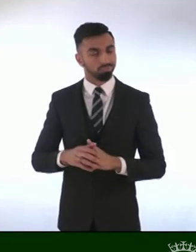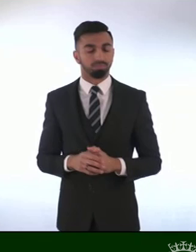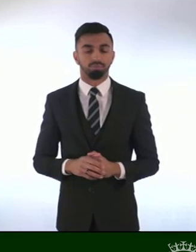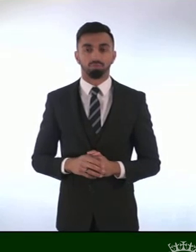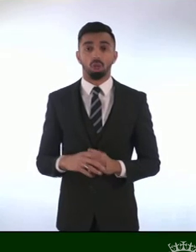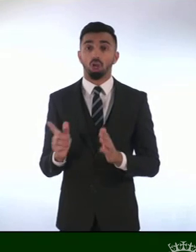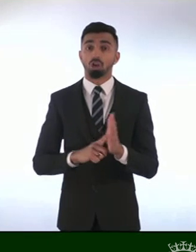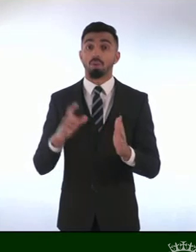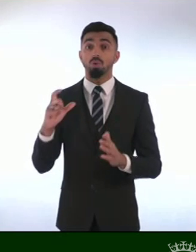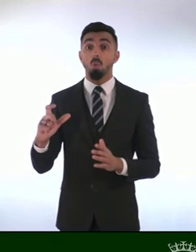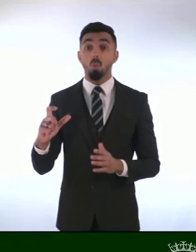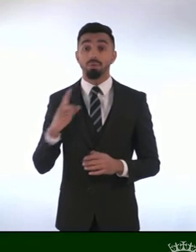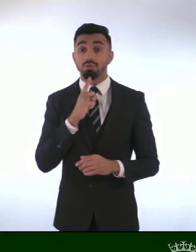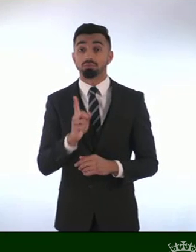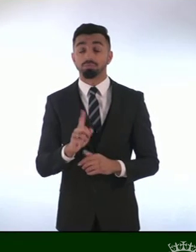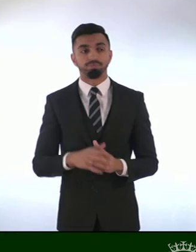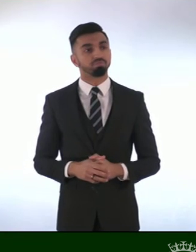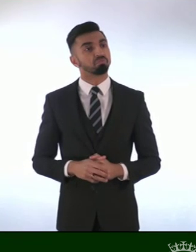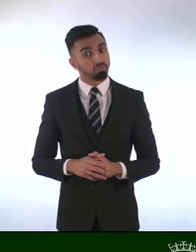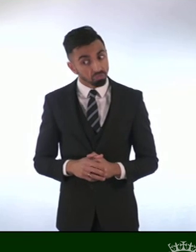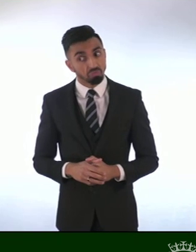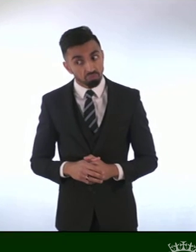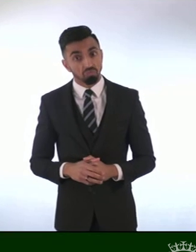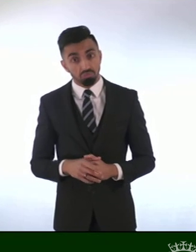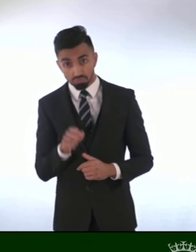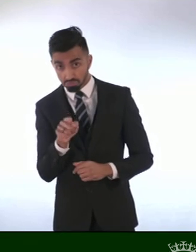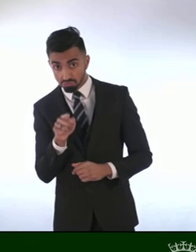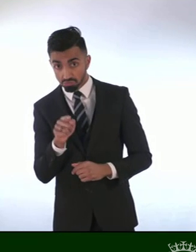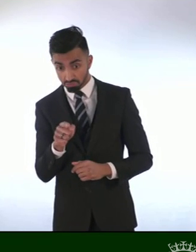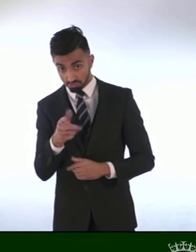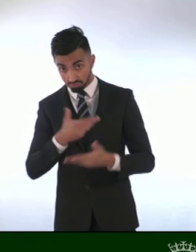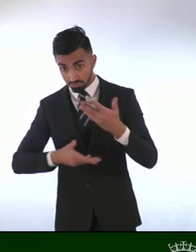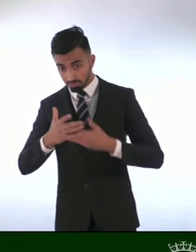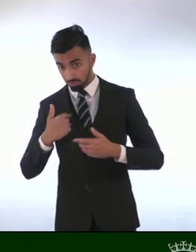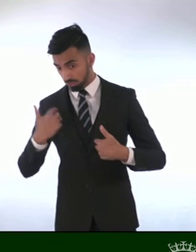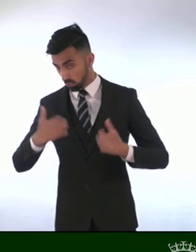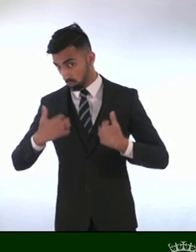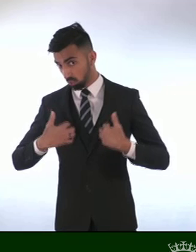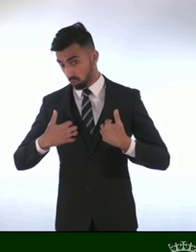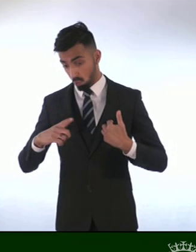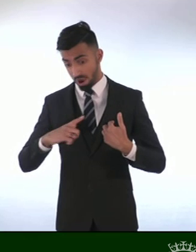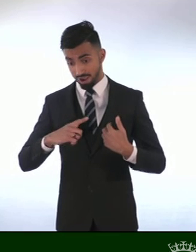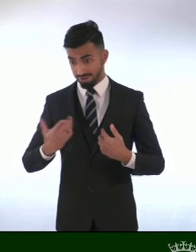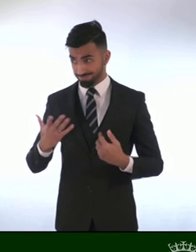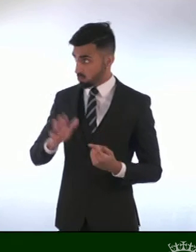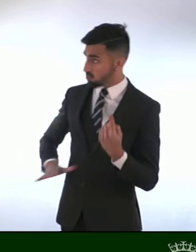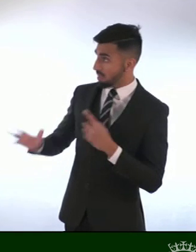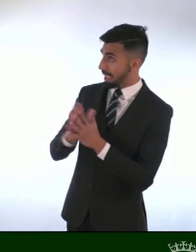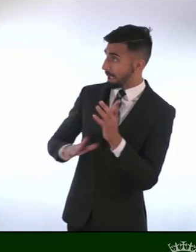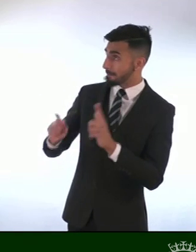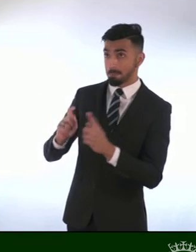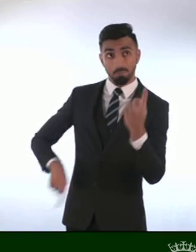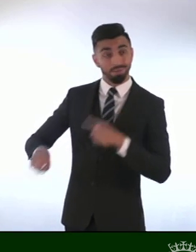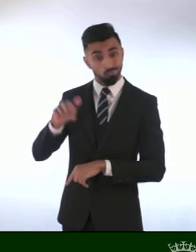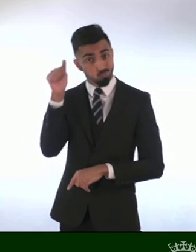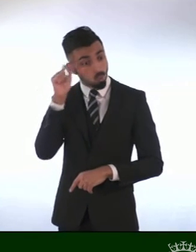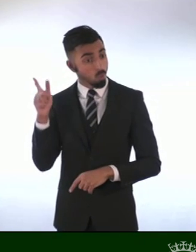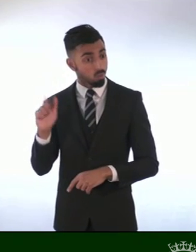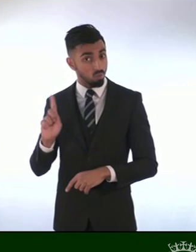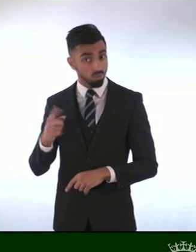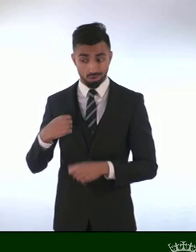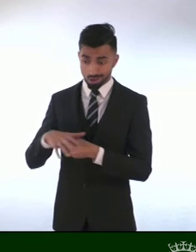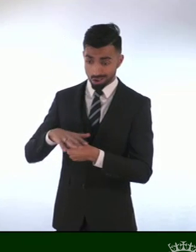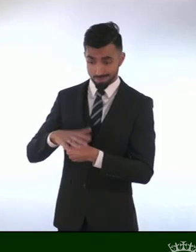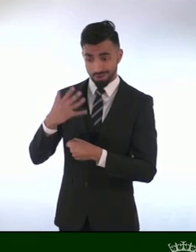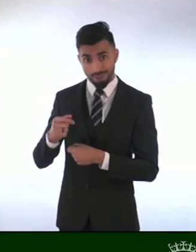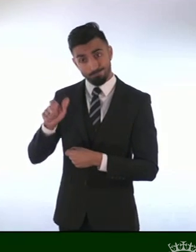We look forward to seeing the details of that, because we all represent private sector tenants in our constituencies and we know the stress that they are going through now.